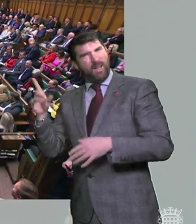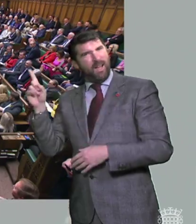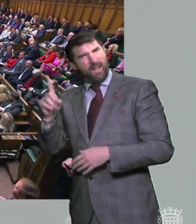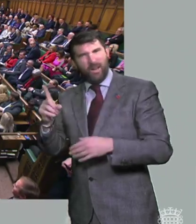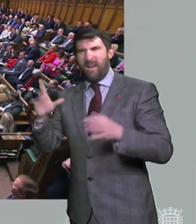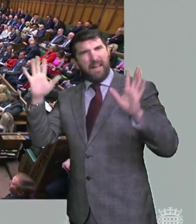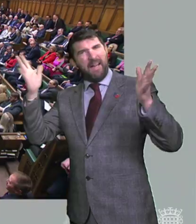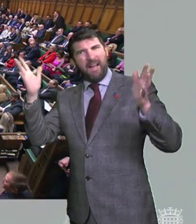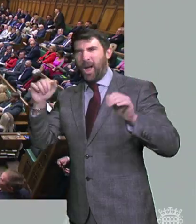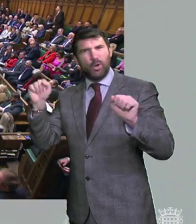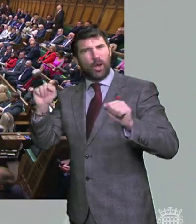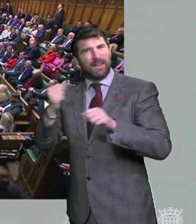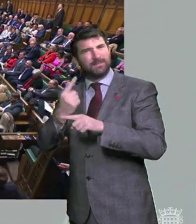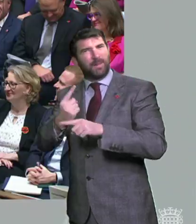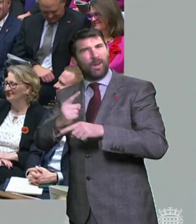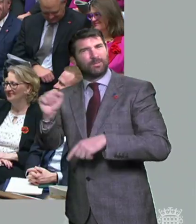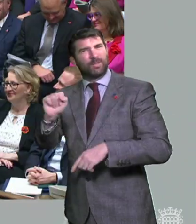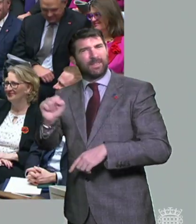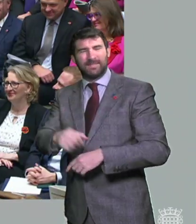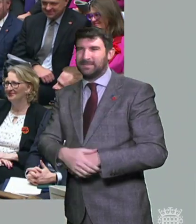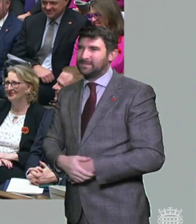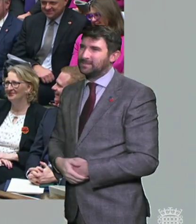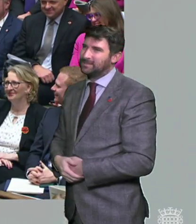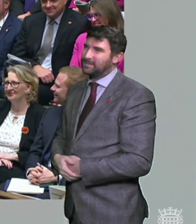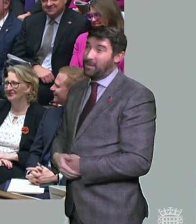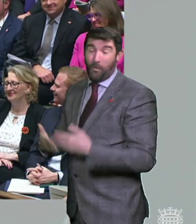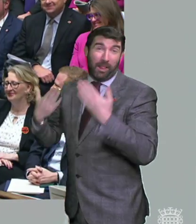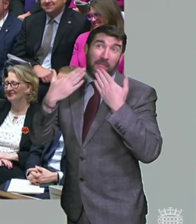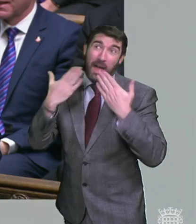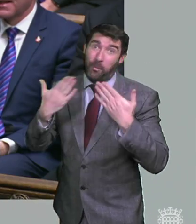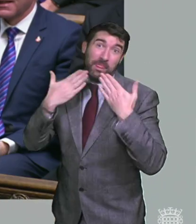Thank you, Mr Speaker, and thank you to my colleagues.